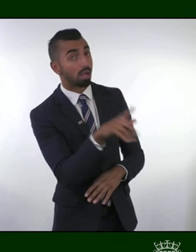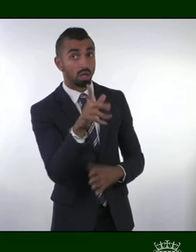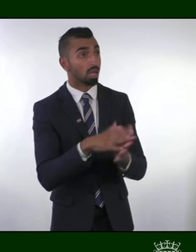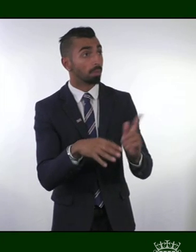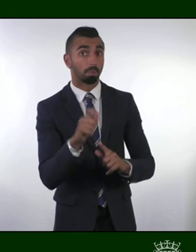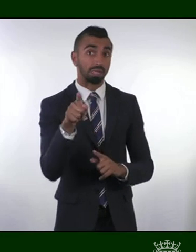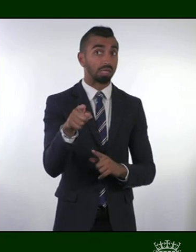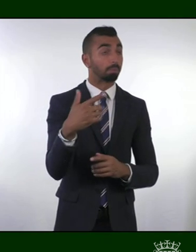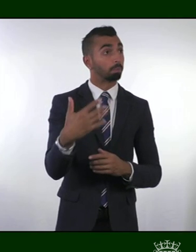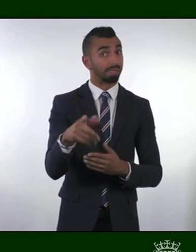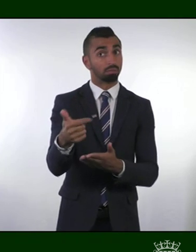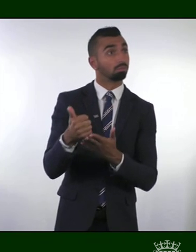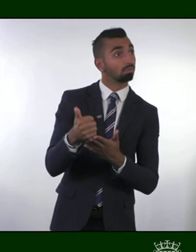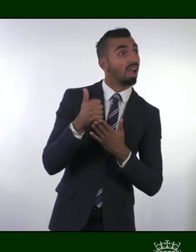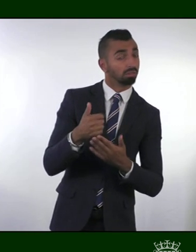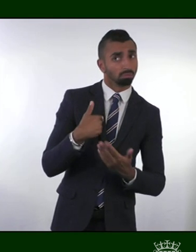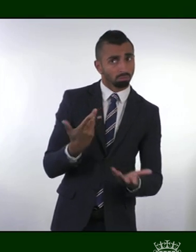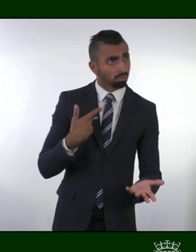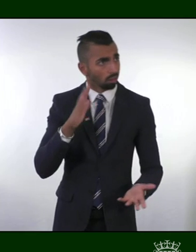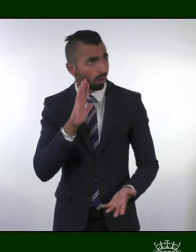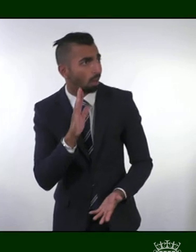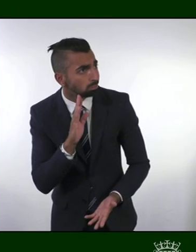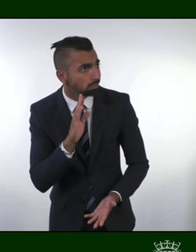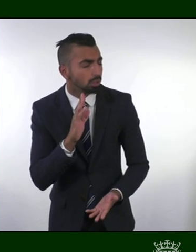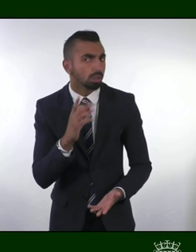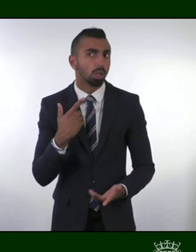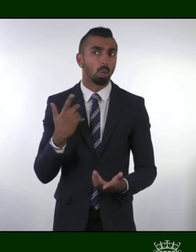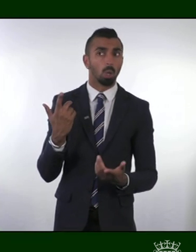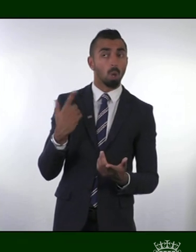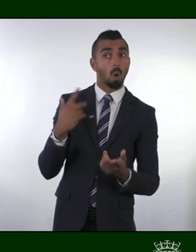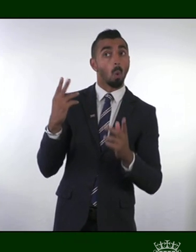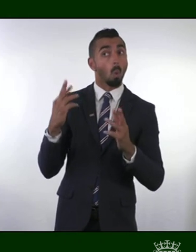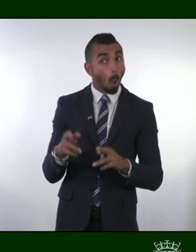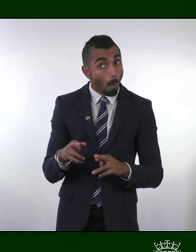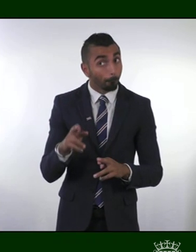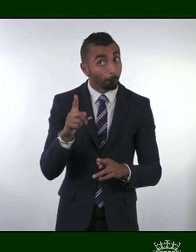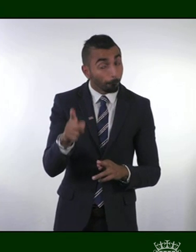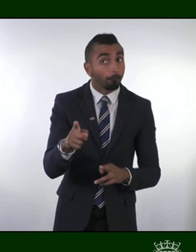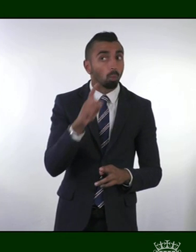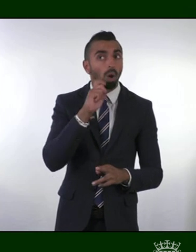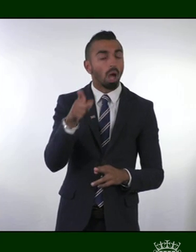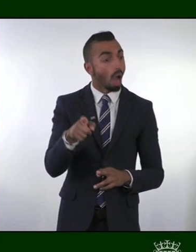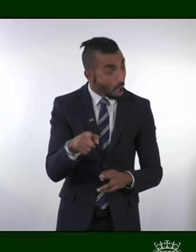I hope that he will take some comfort from the fact that I have just been talking to Frances O’Grady of the TUC.